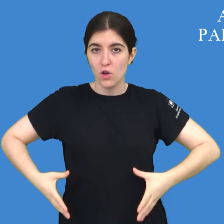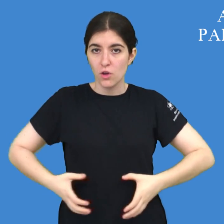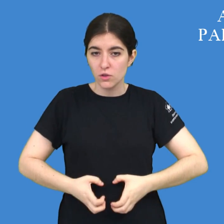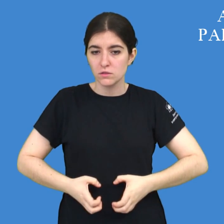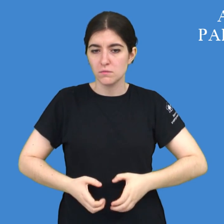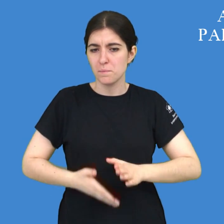reducir